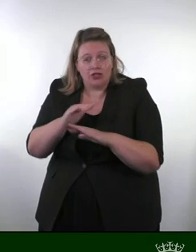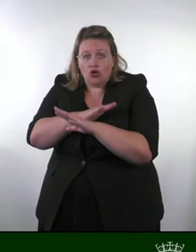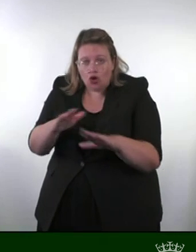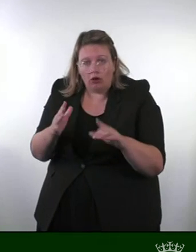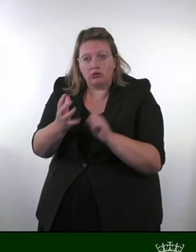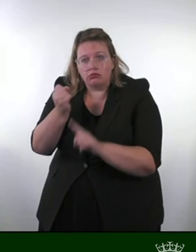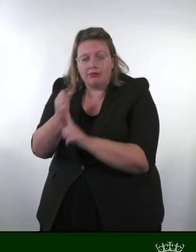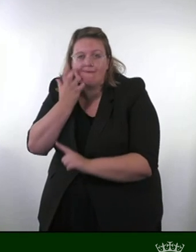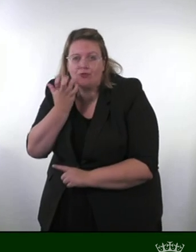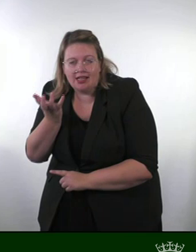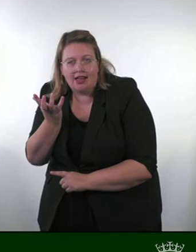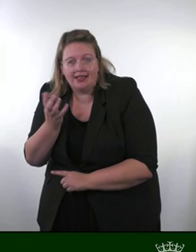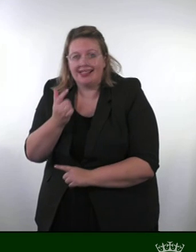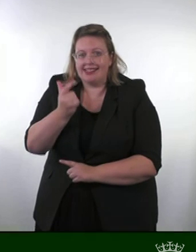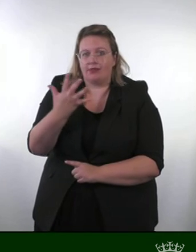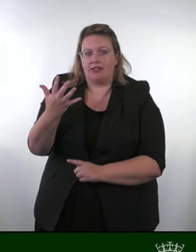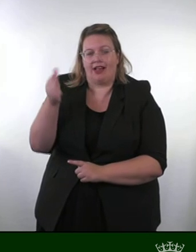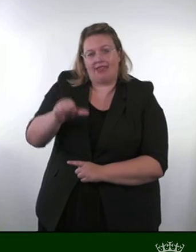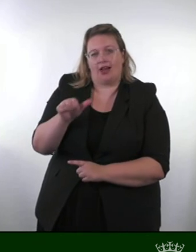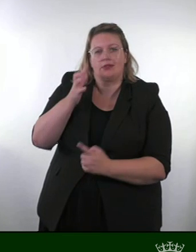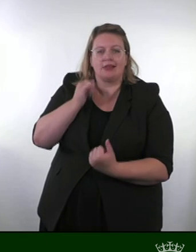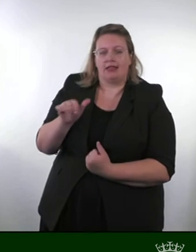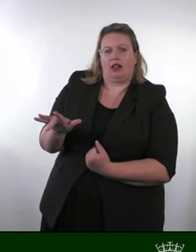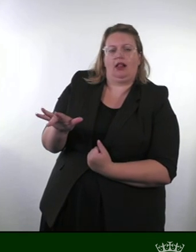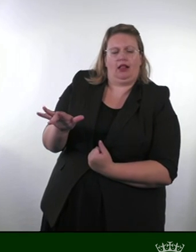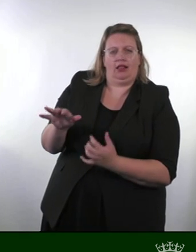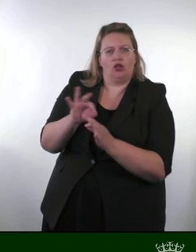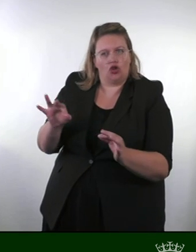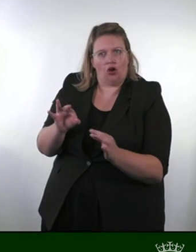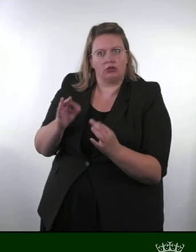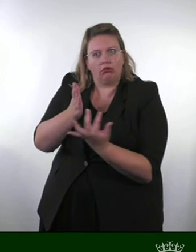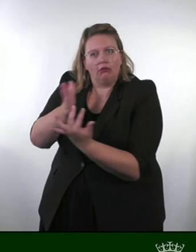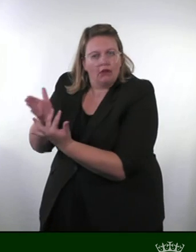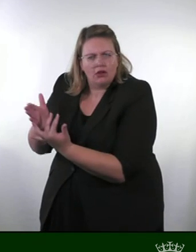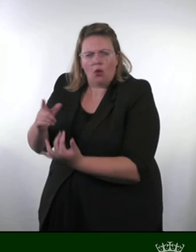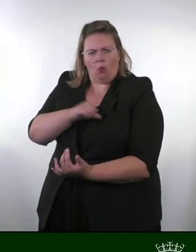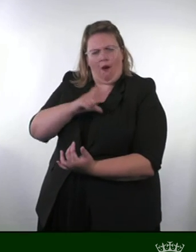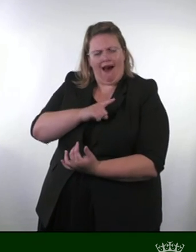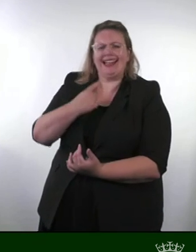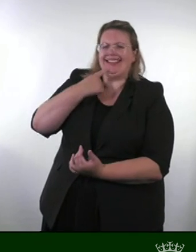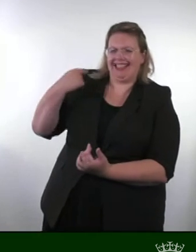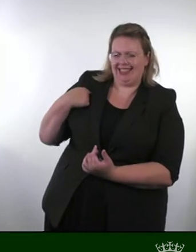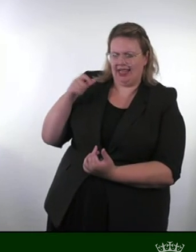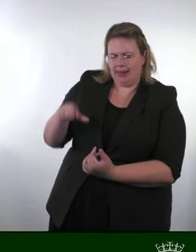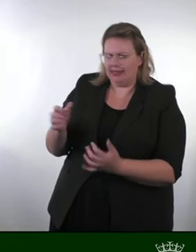If 75,000 tests are not being used, why yesterday were people being told to go hundreds of miles for a test?